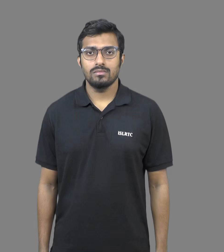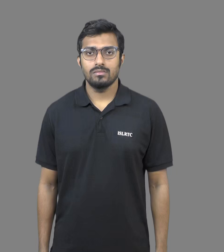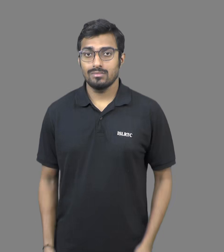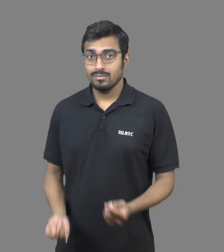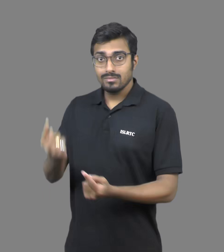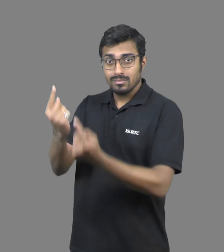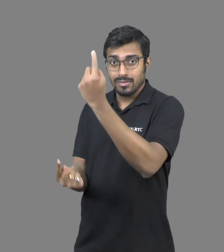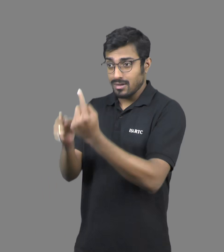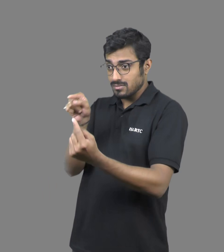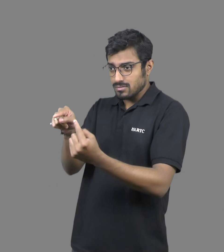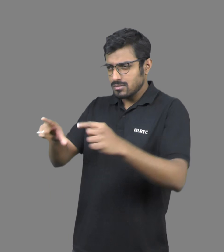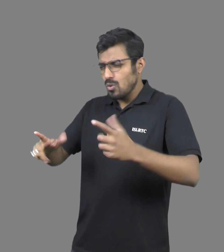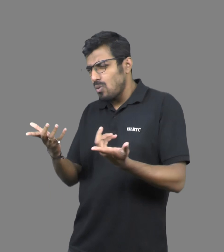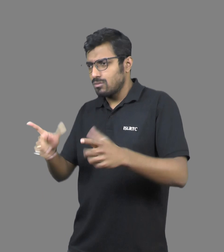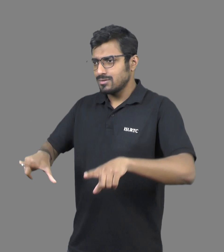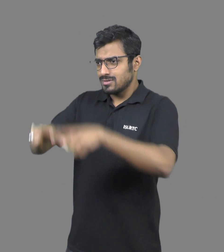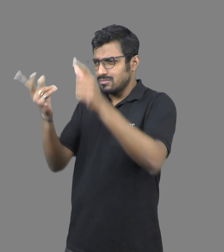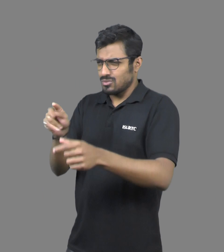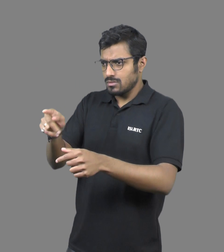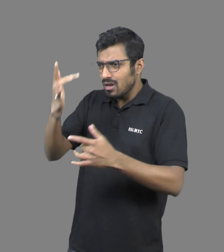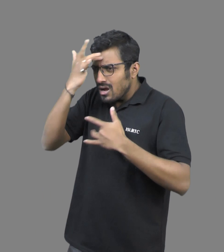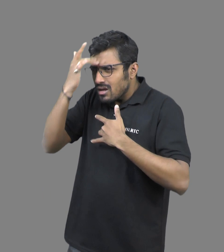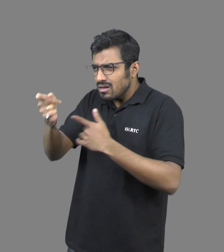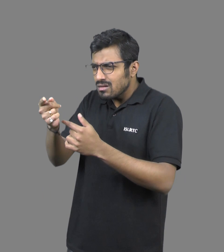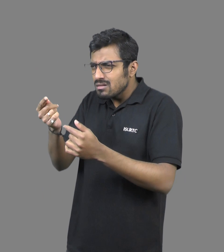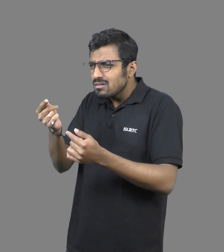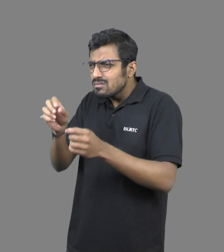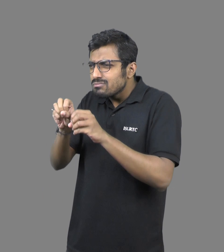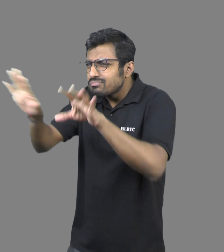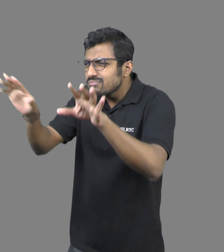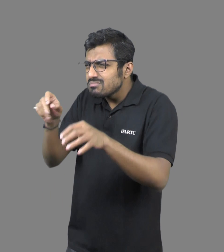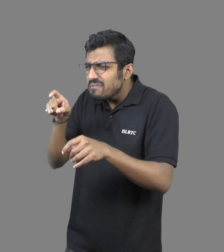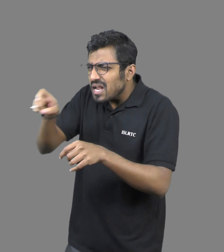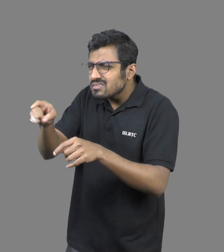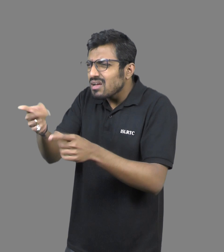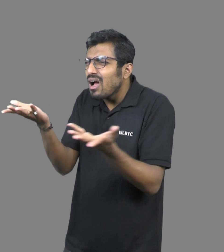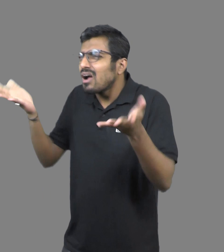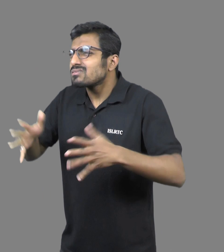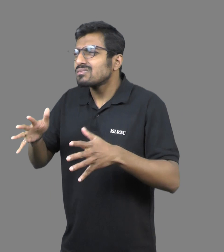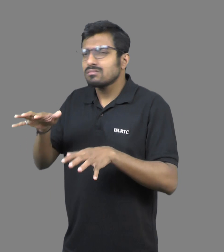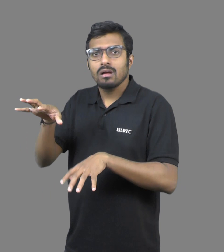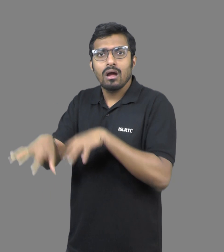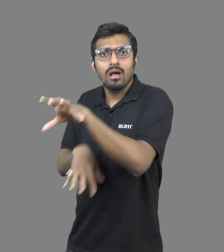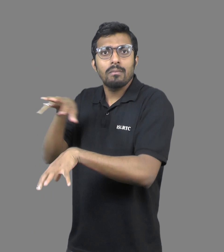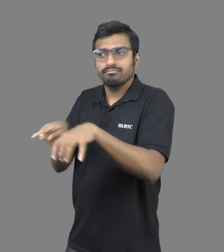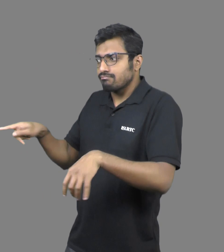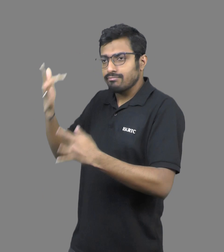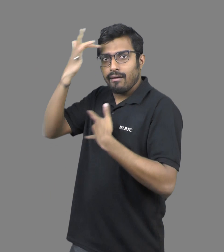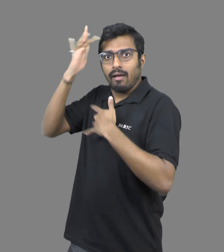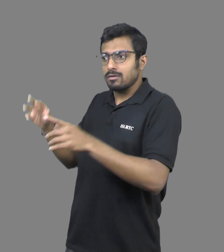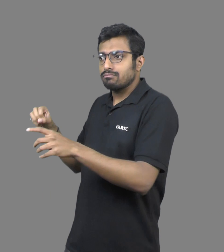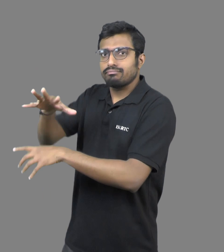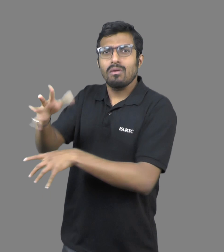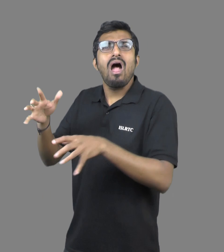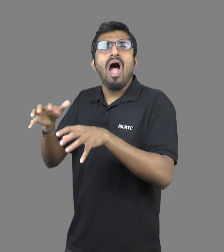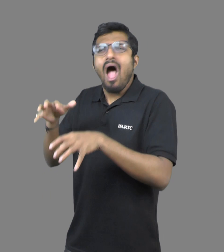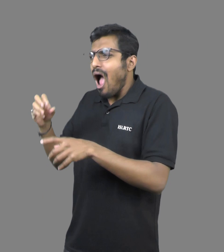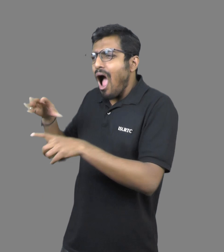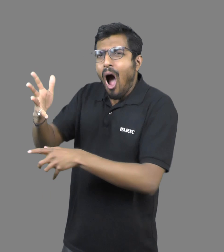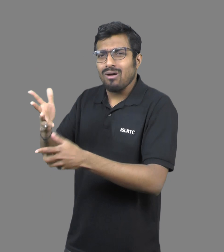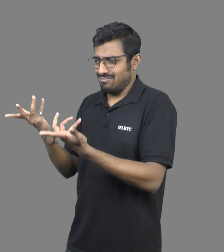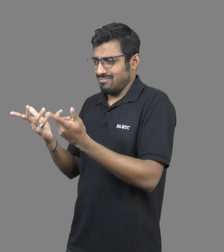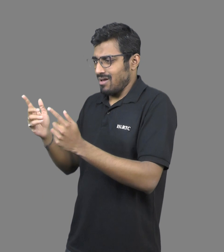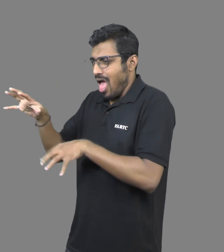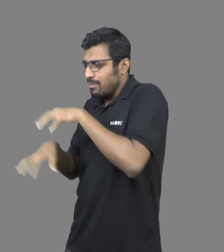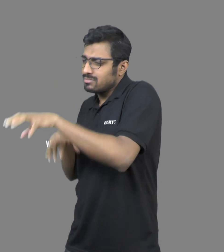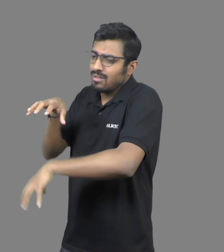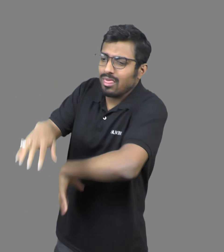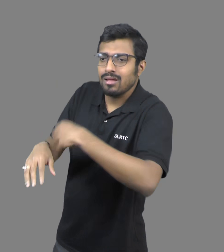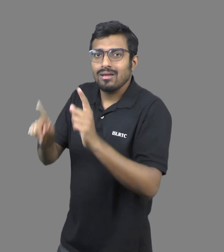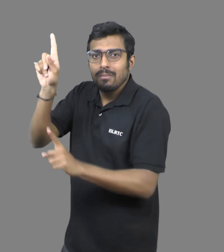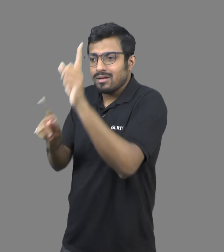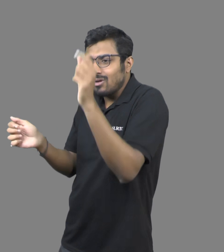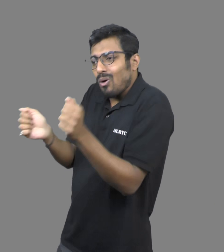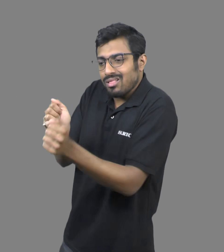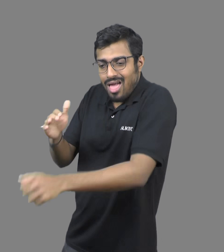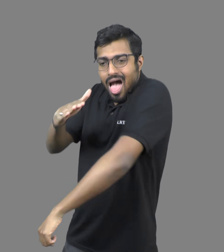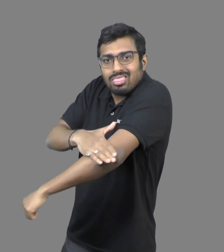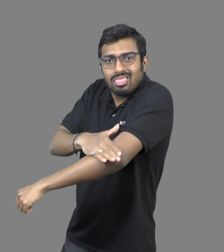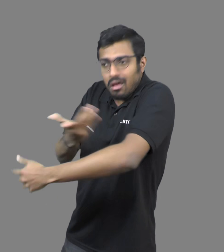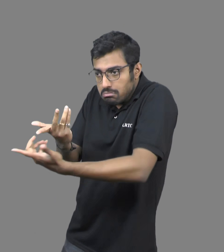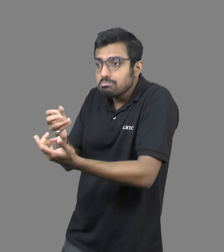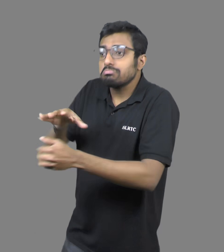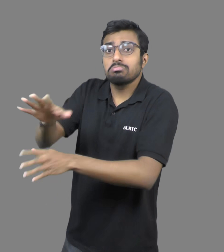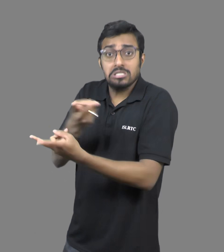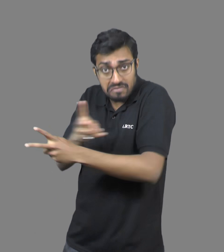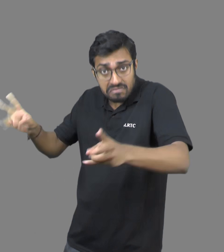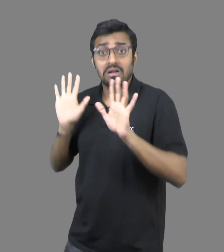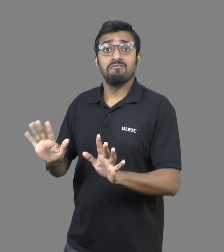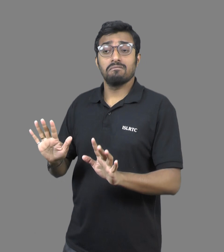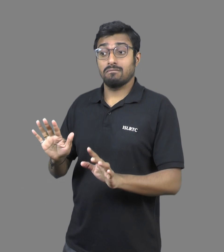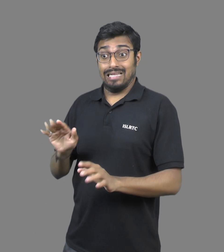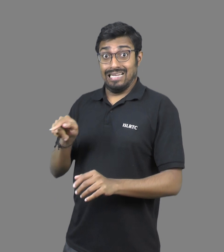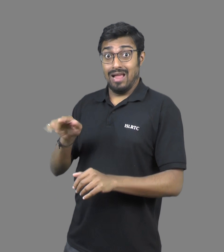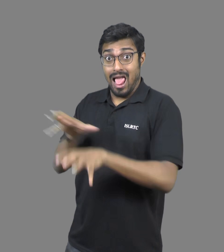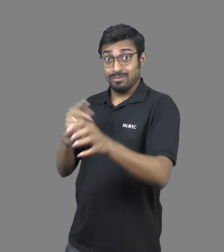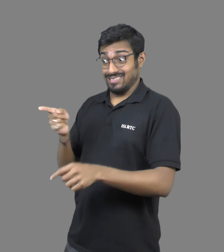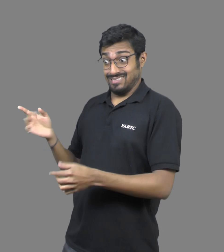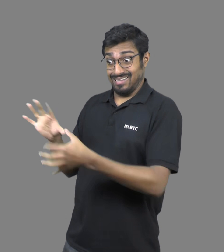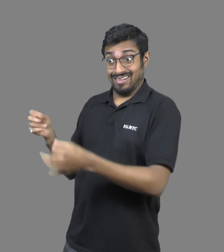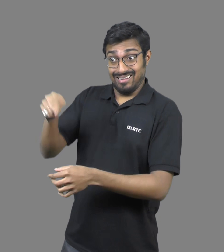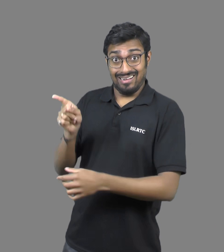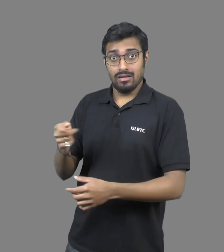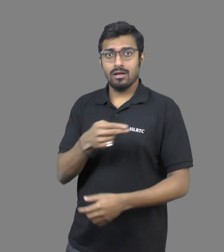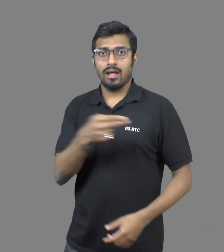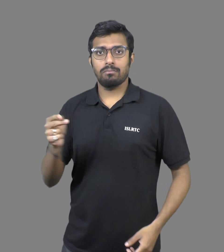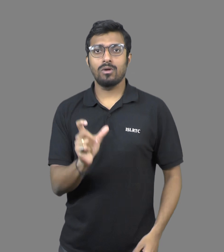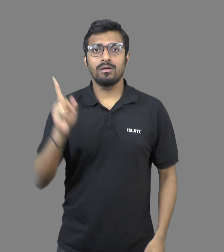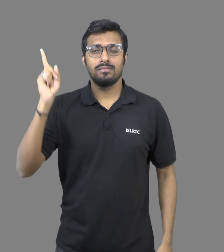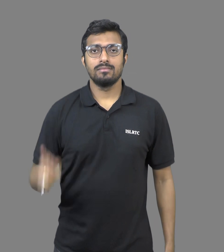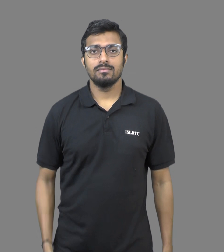Plant Disease Due to Animal